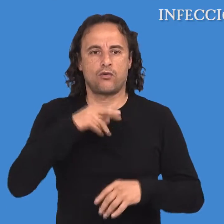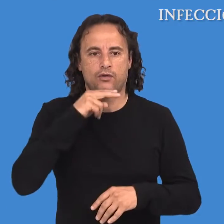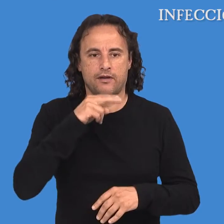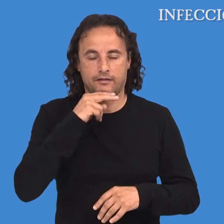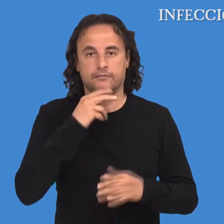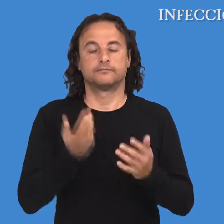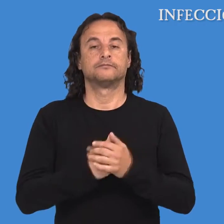pis